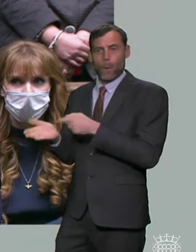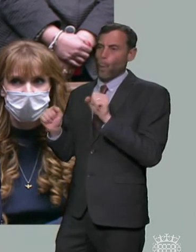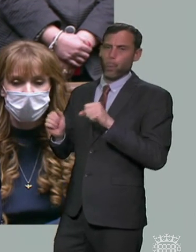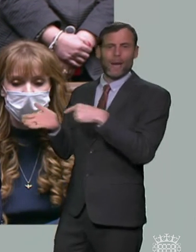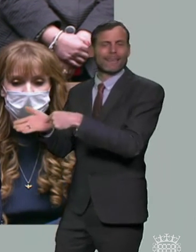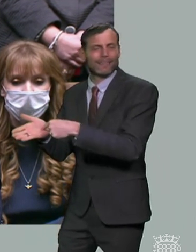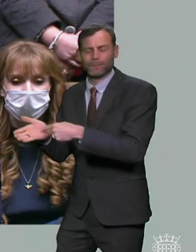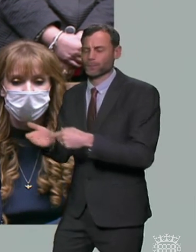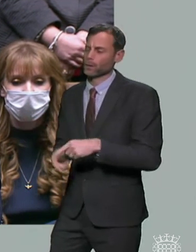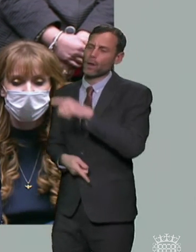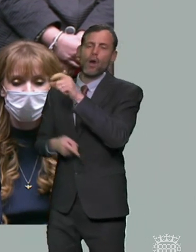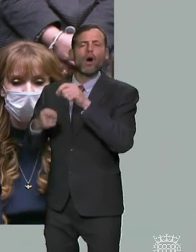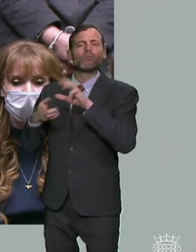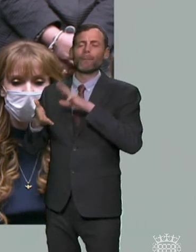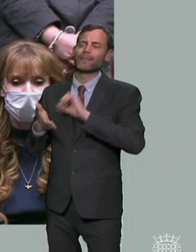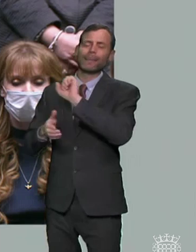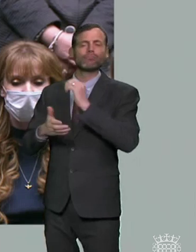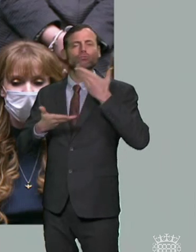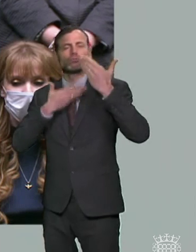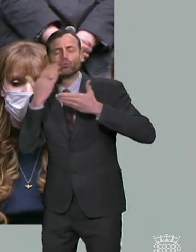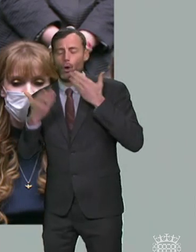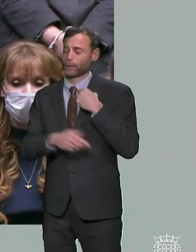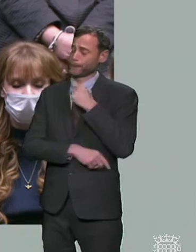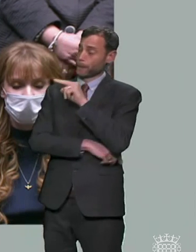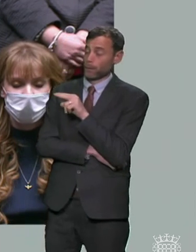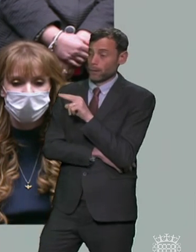His account gets more extraordinary with each version of his defence.